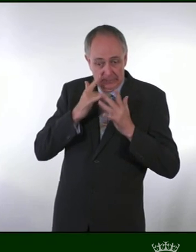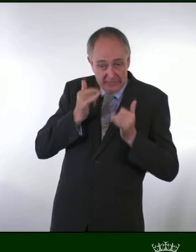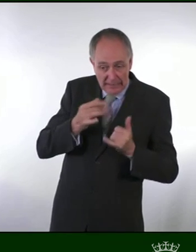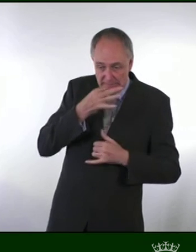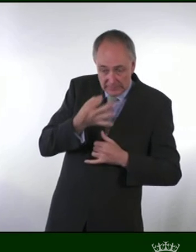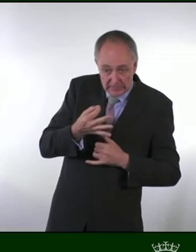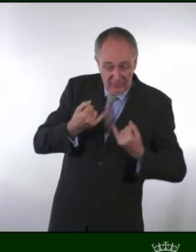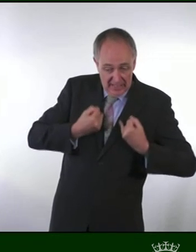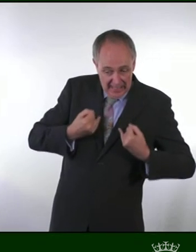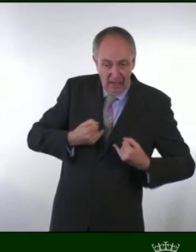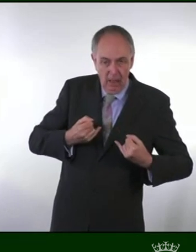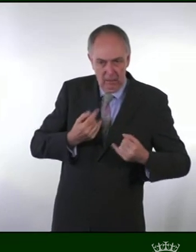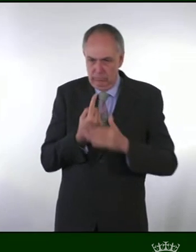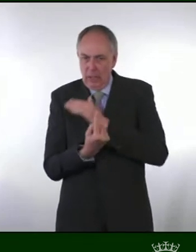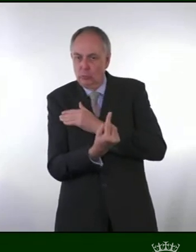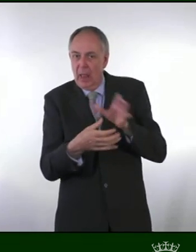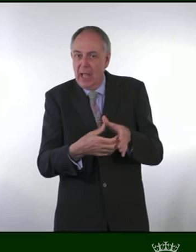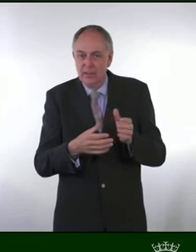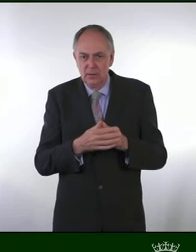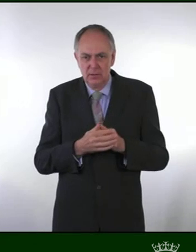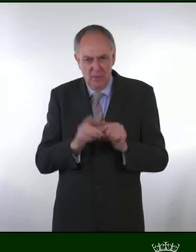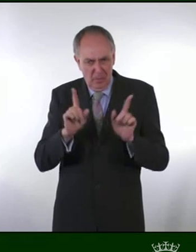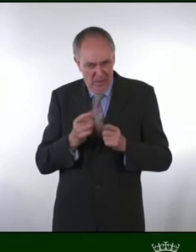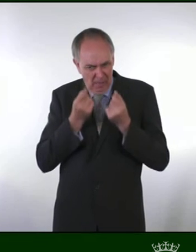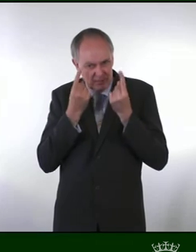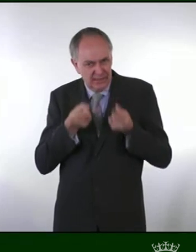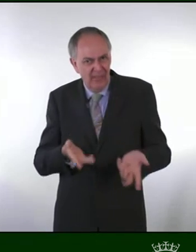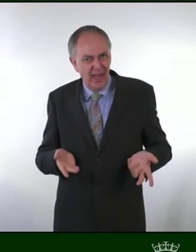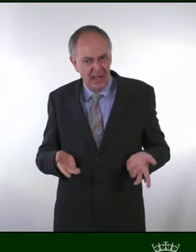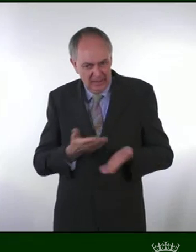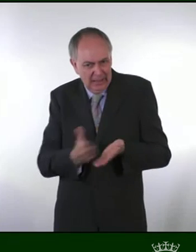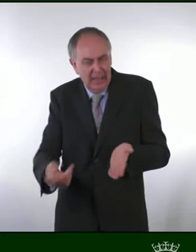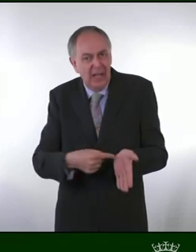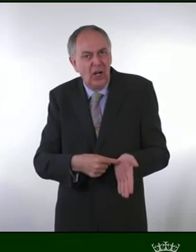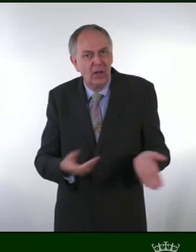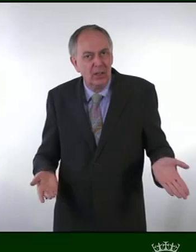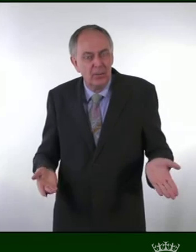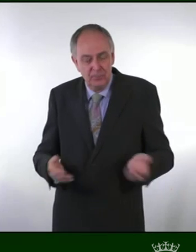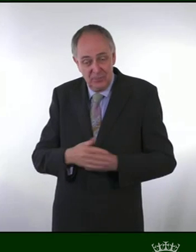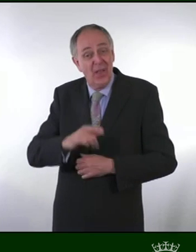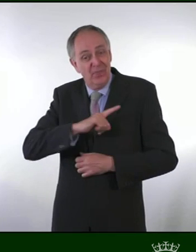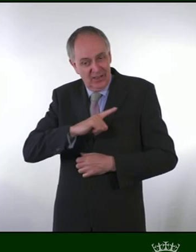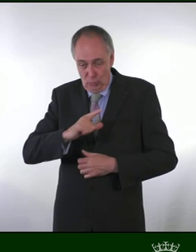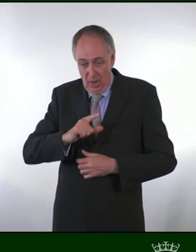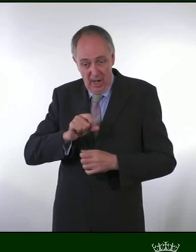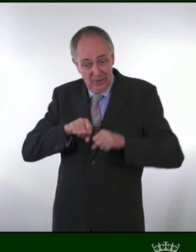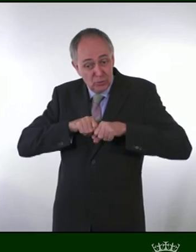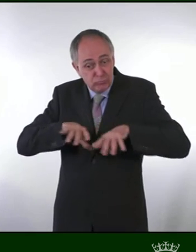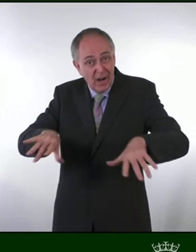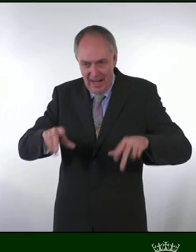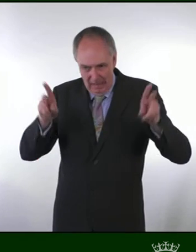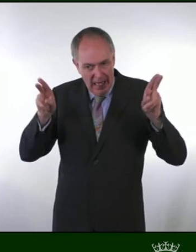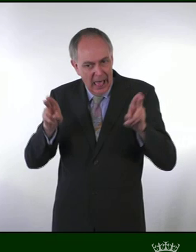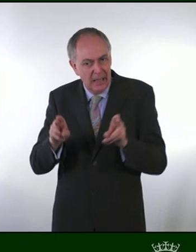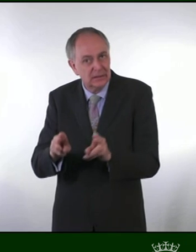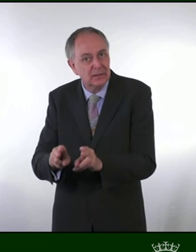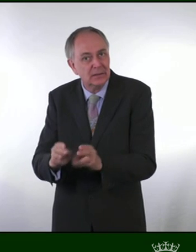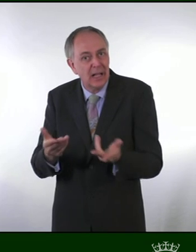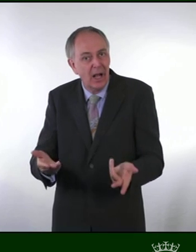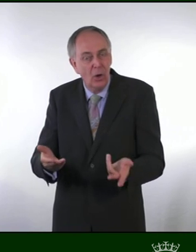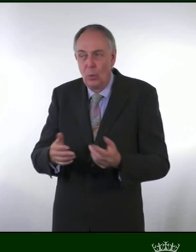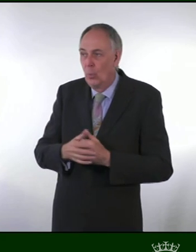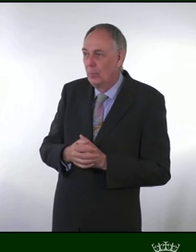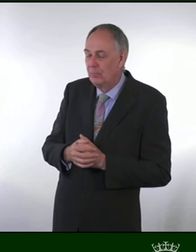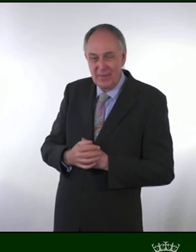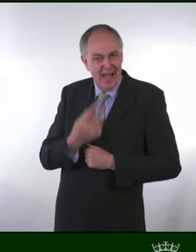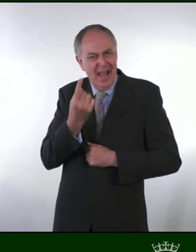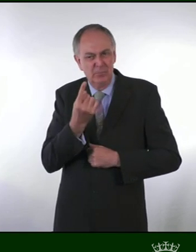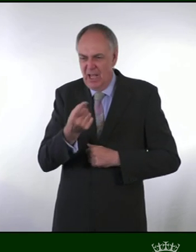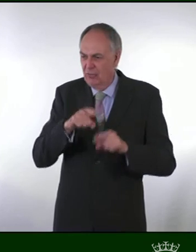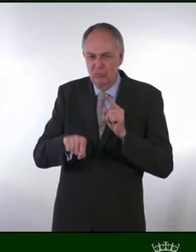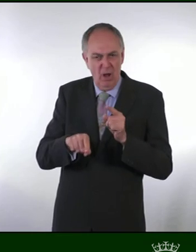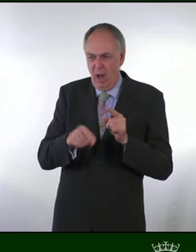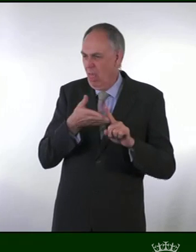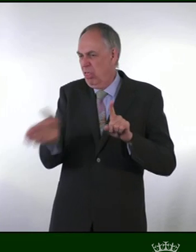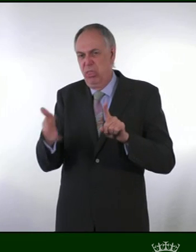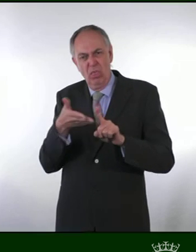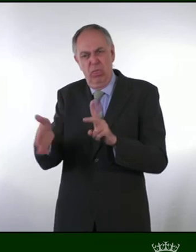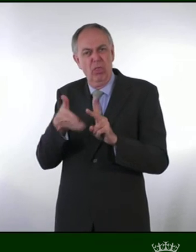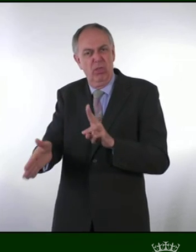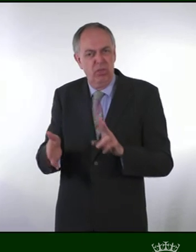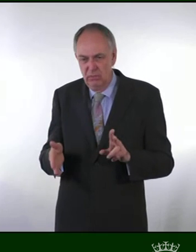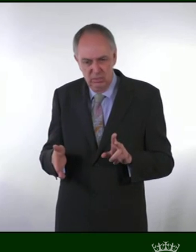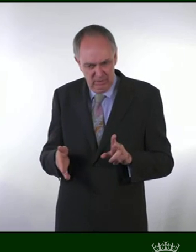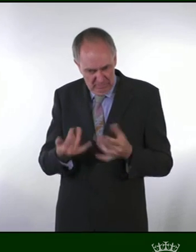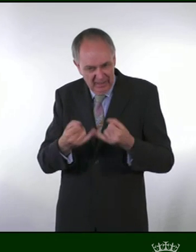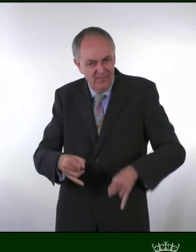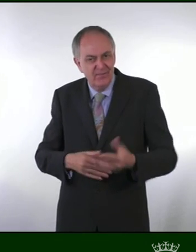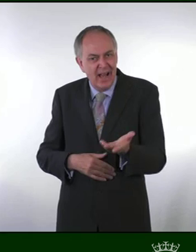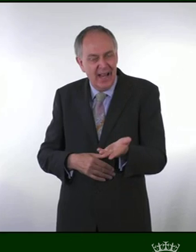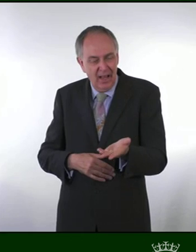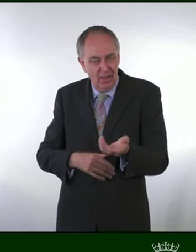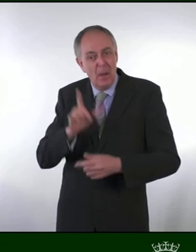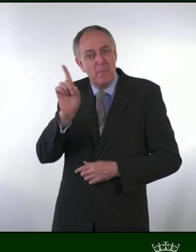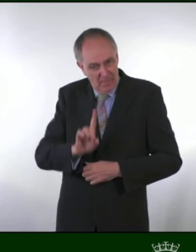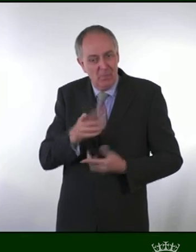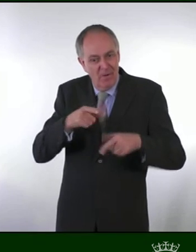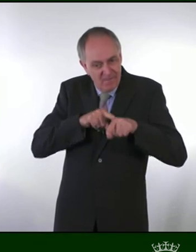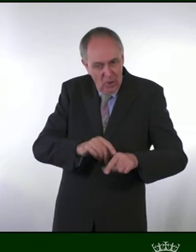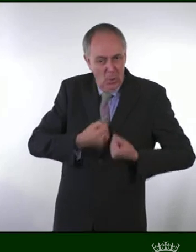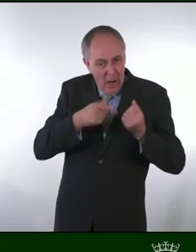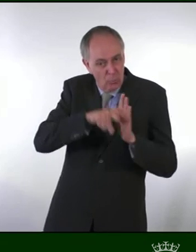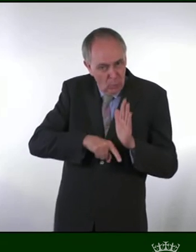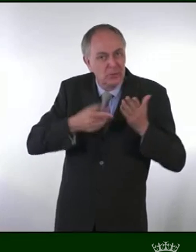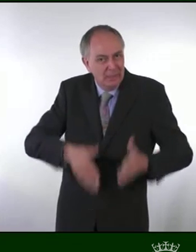I think everybody understands that. That is why the incidence of this disease is coming down, and his attempts to distract the public from that have not been successful, because they continue to pay attention to our guidance.